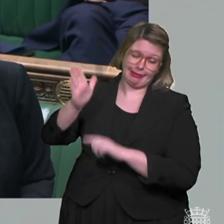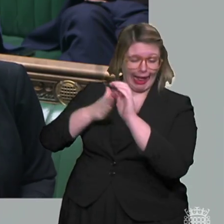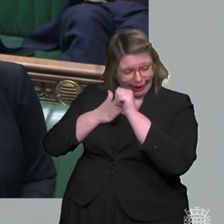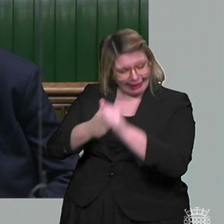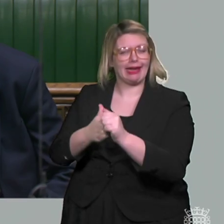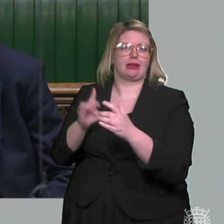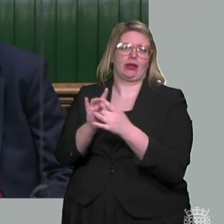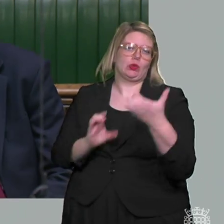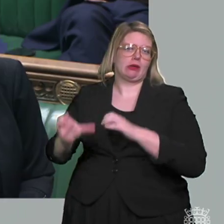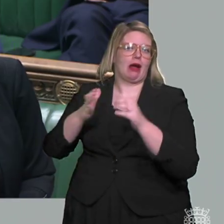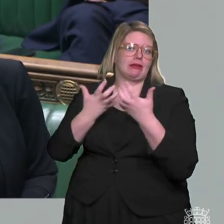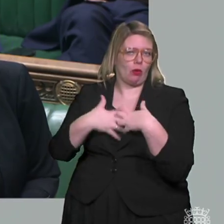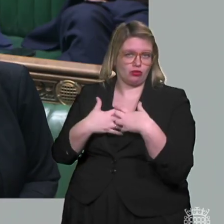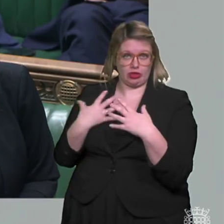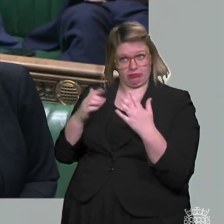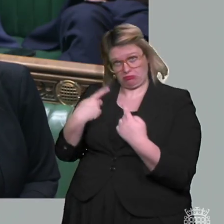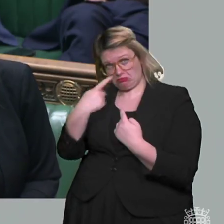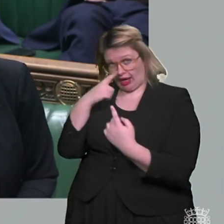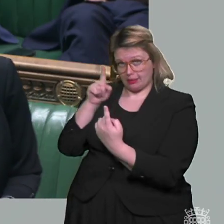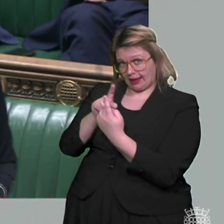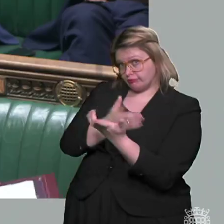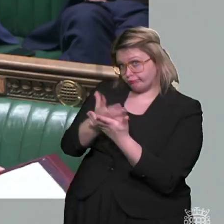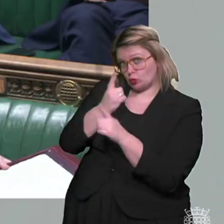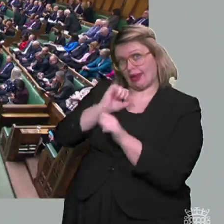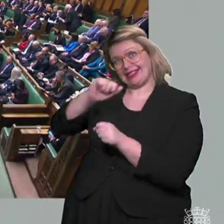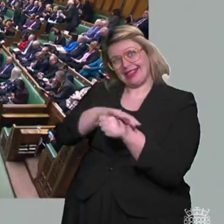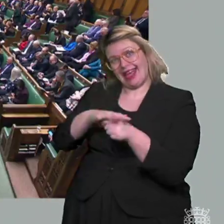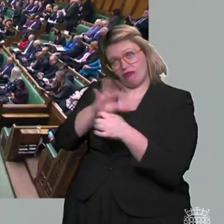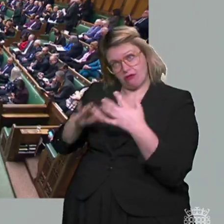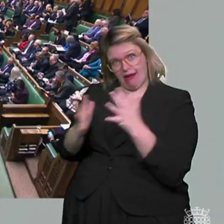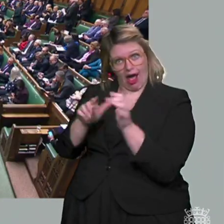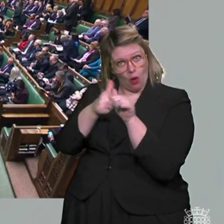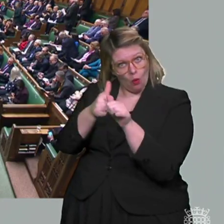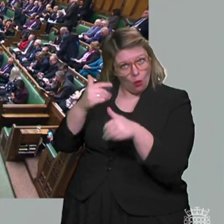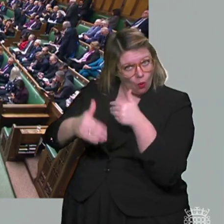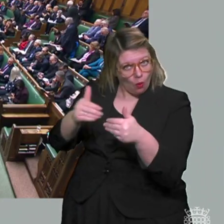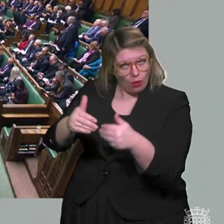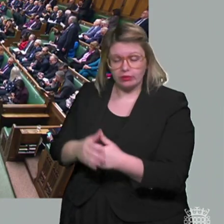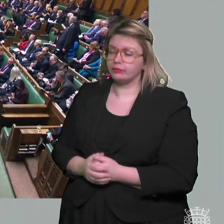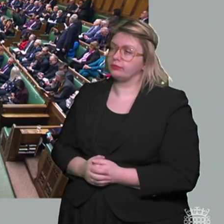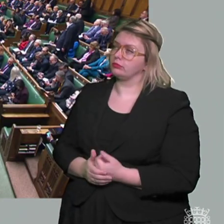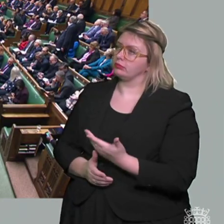I would be delighted to meet the honourable Gentleman to discuss his own constituency in detail.